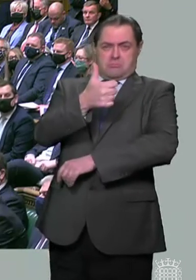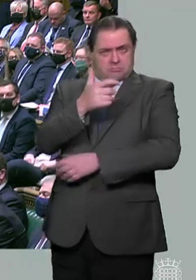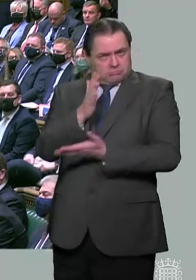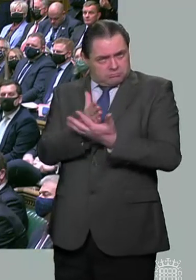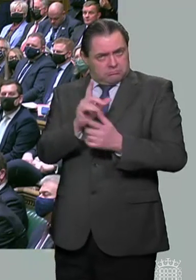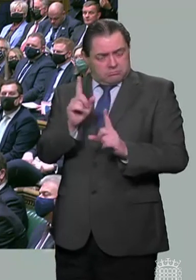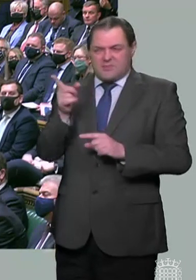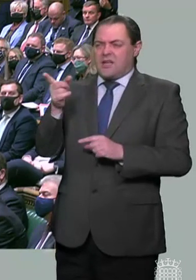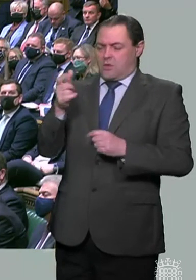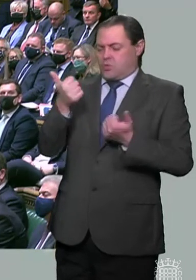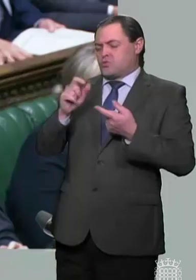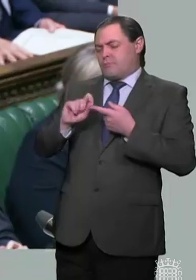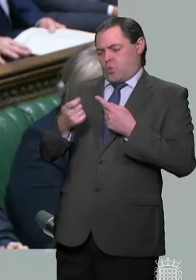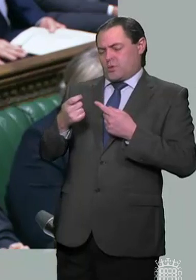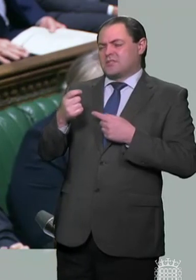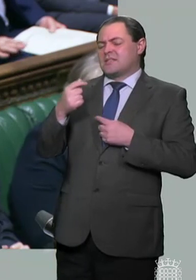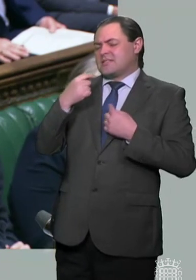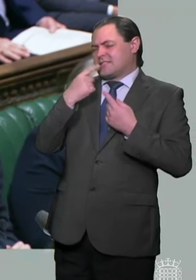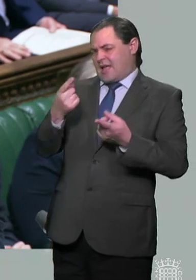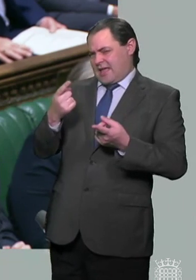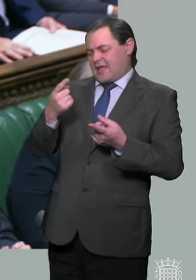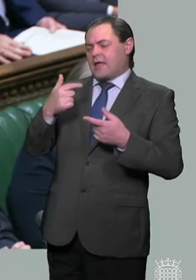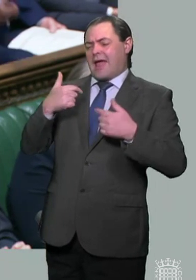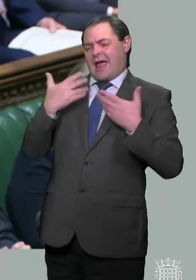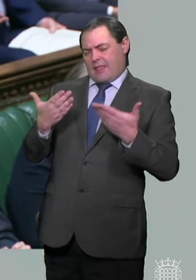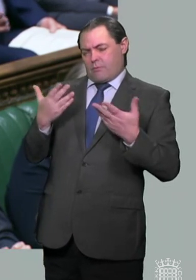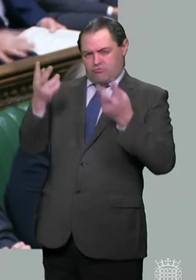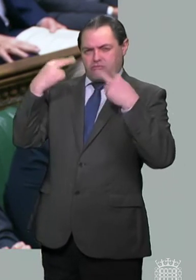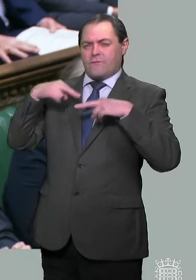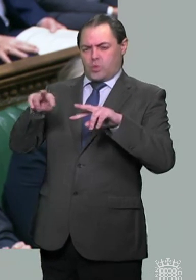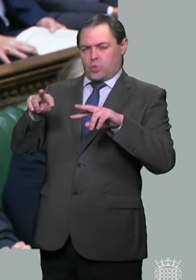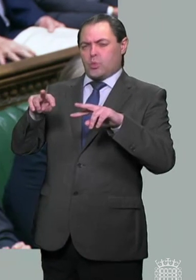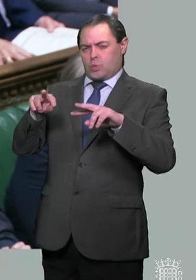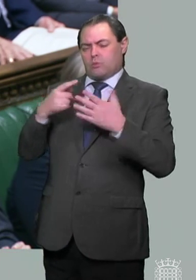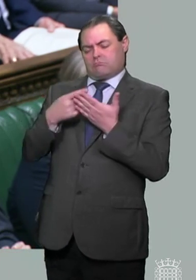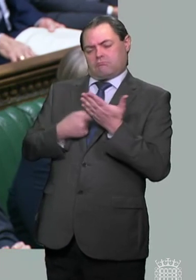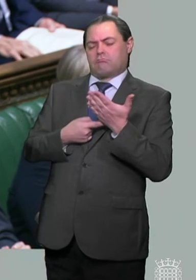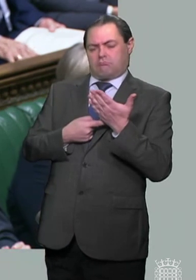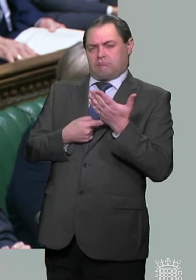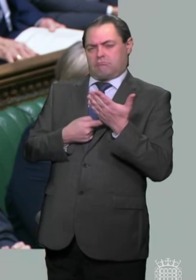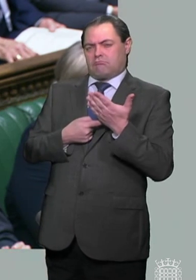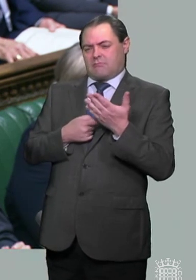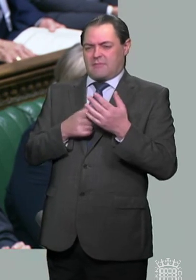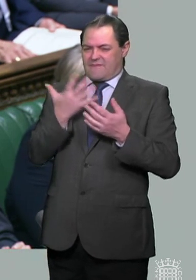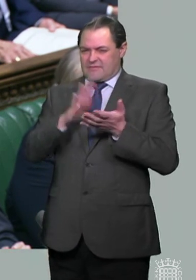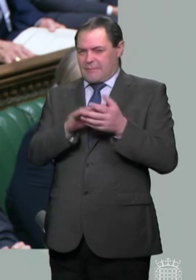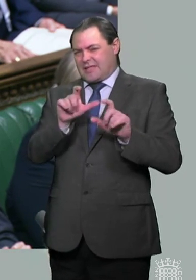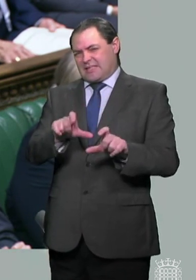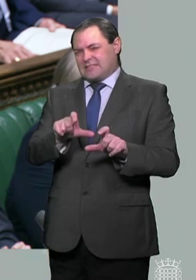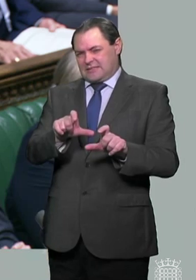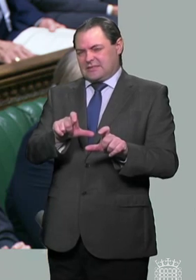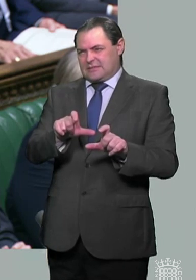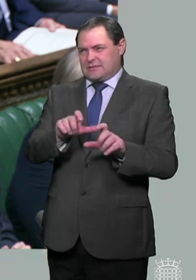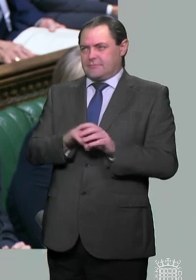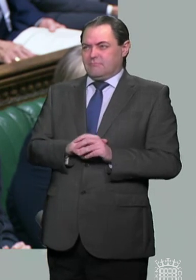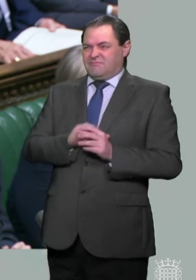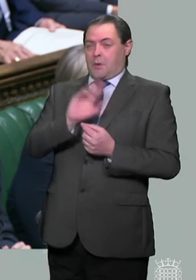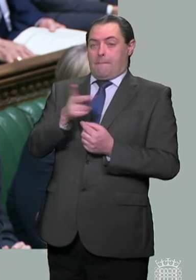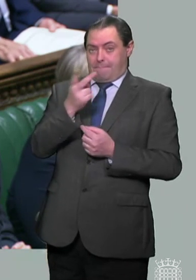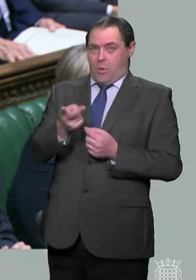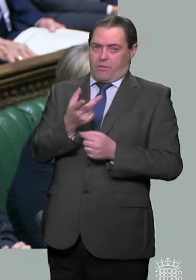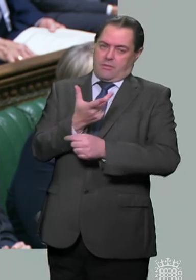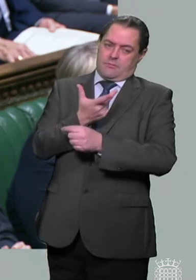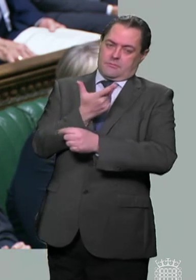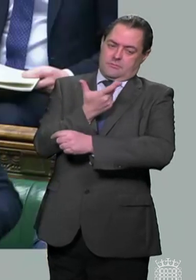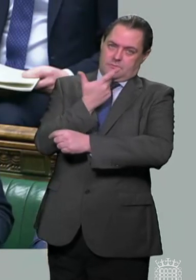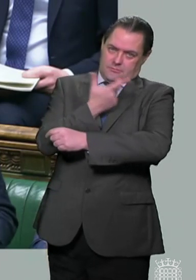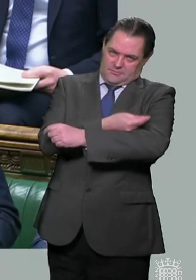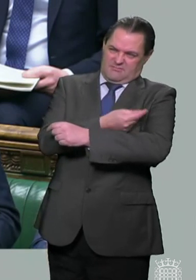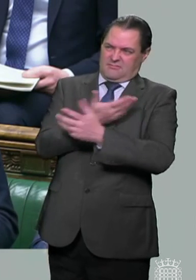My honourable Friend makes a very good point. I can tell him that we are in the process of reviewing the 15-minute waiting requirement for both booster doses.